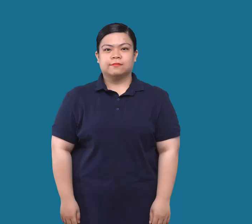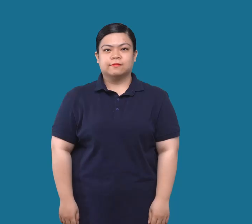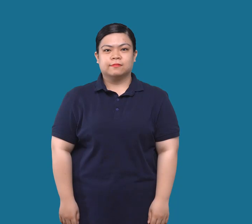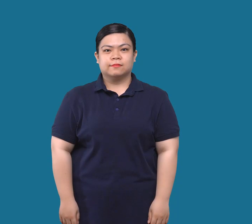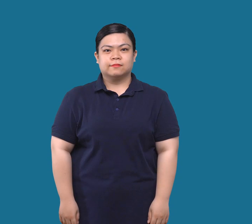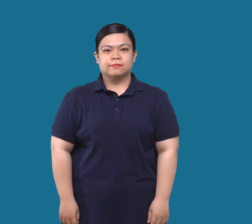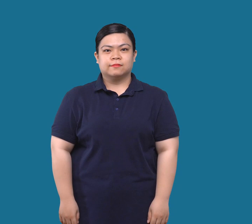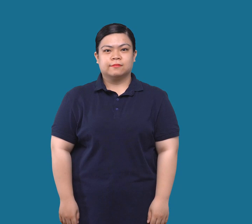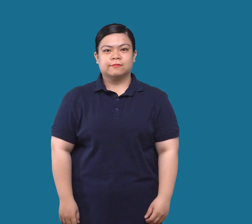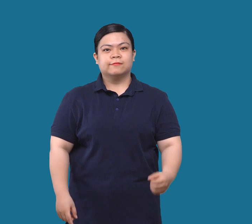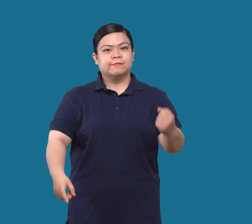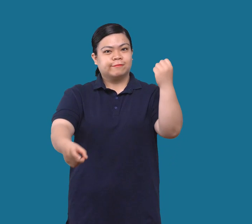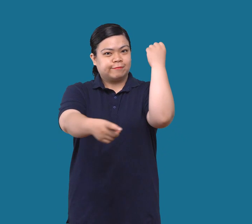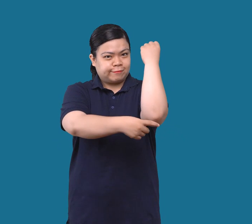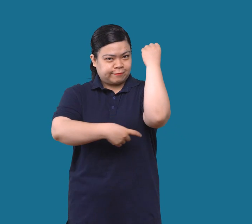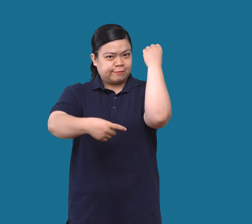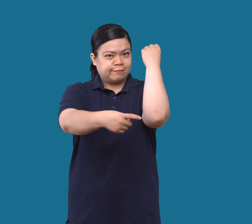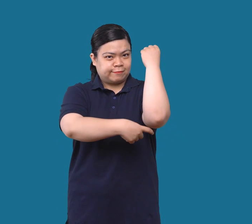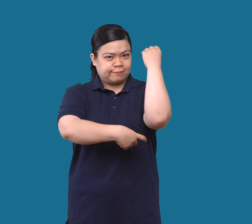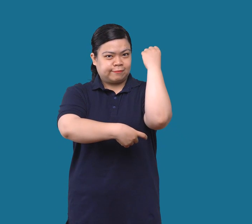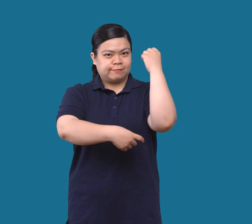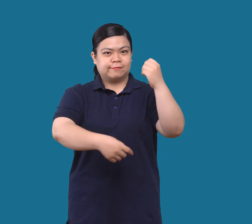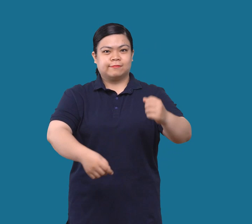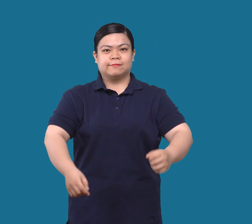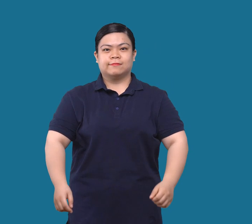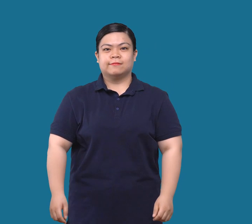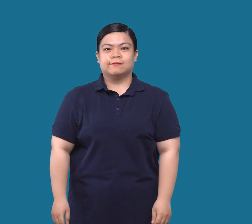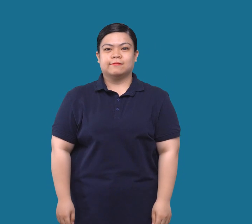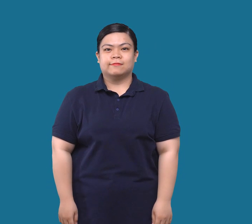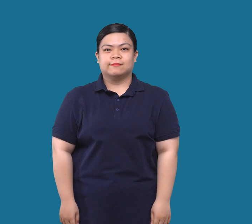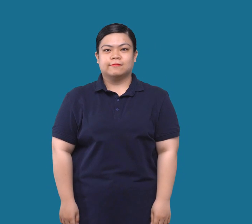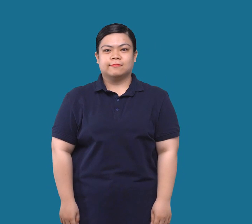nông nghiệp